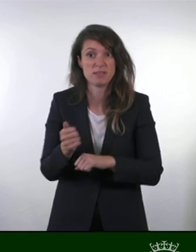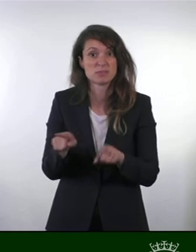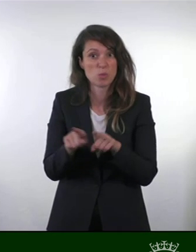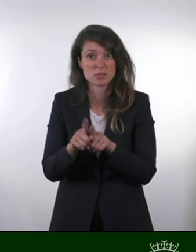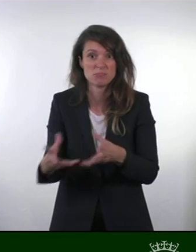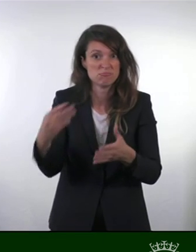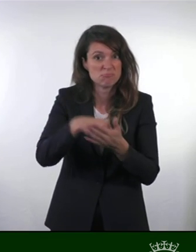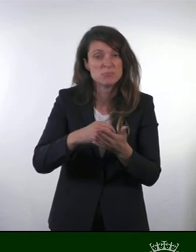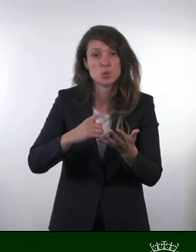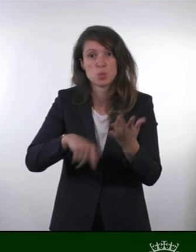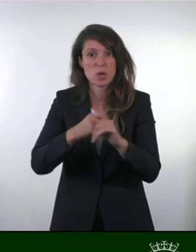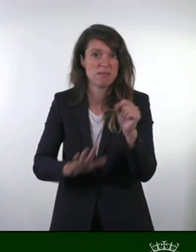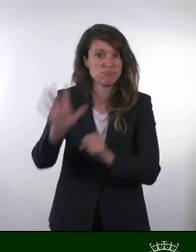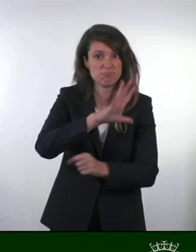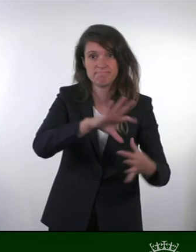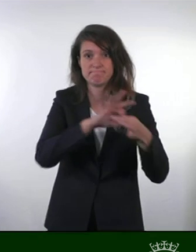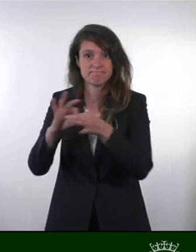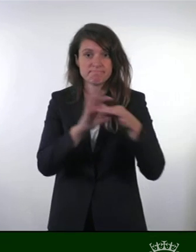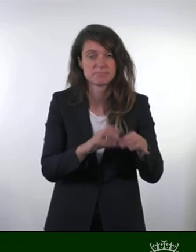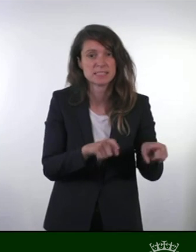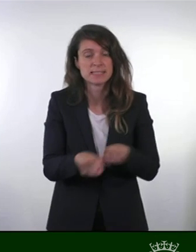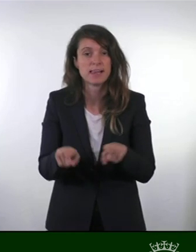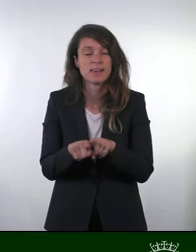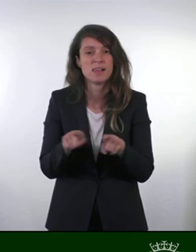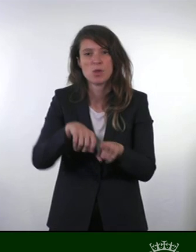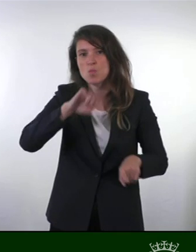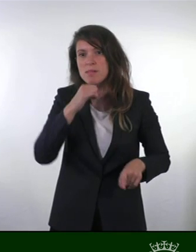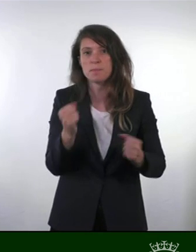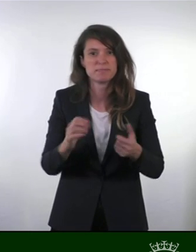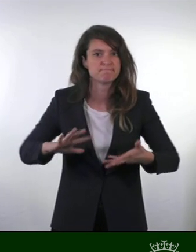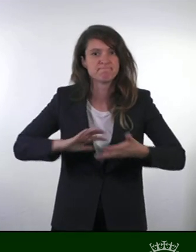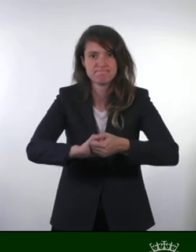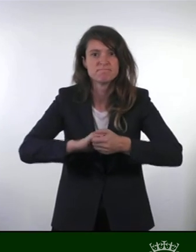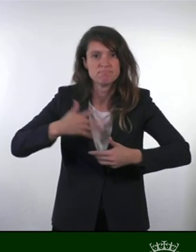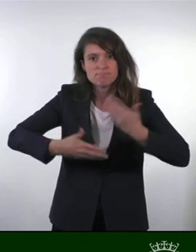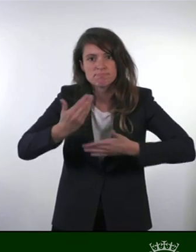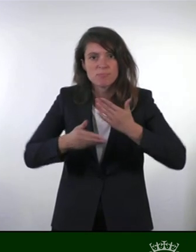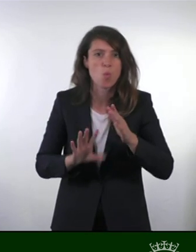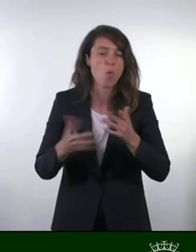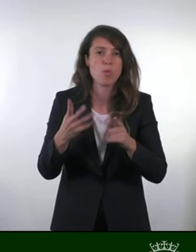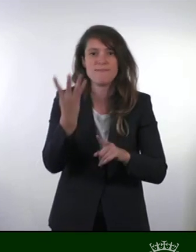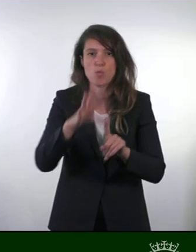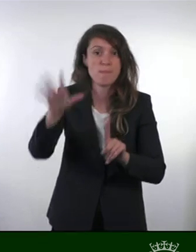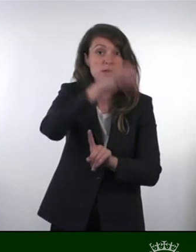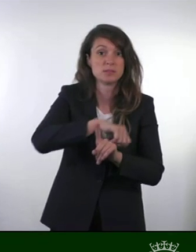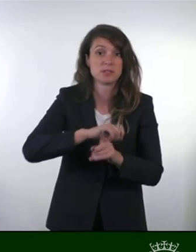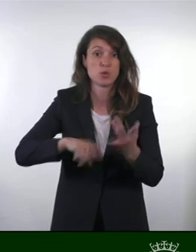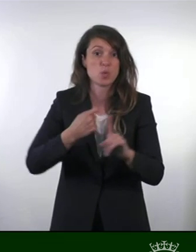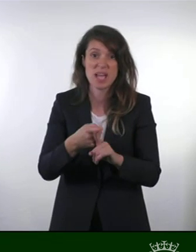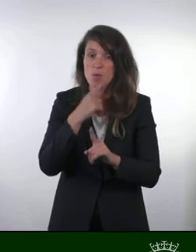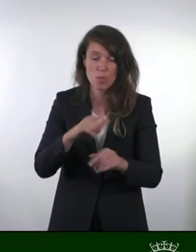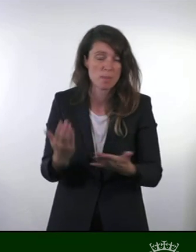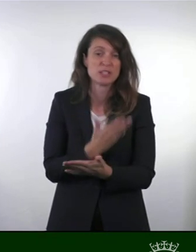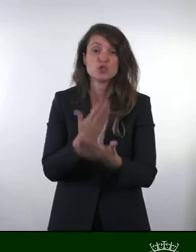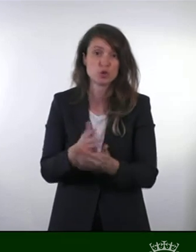There should be unfettered access between all parts of the United Kingdom, and that is what we are going to ensure.